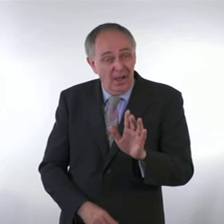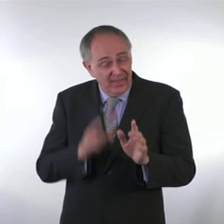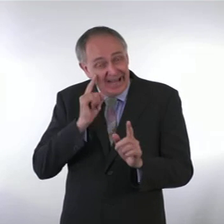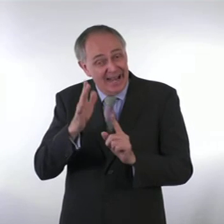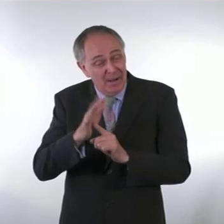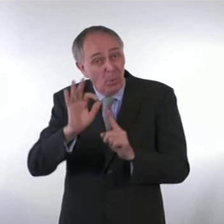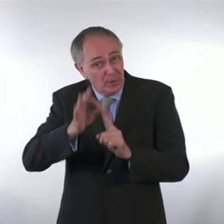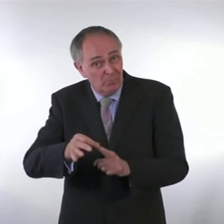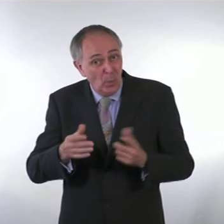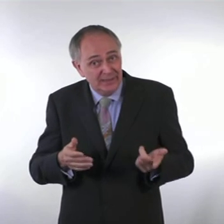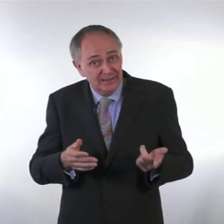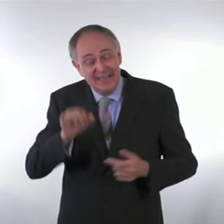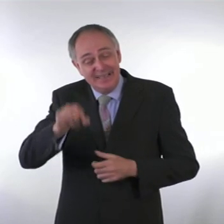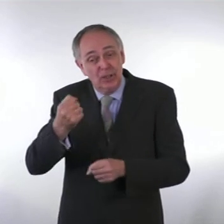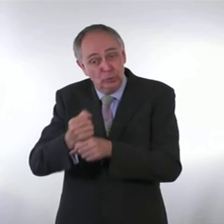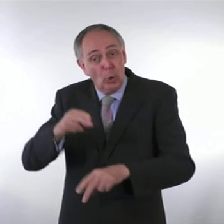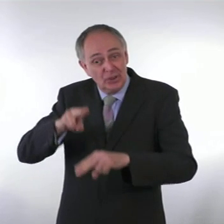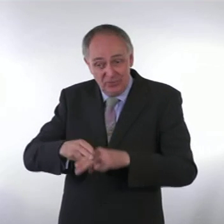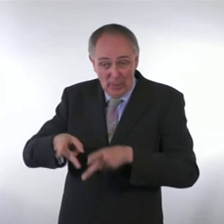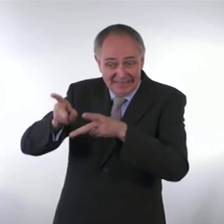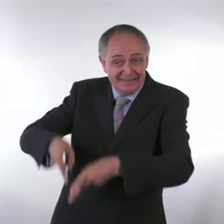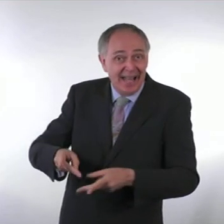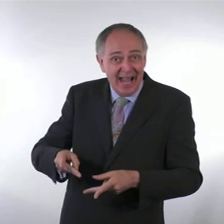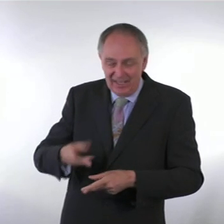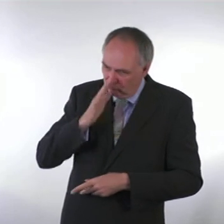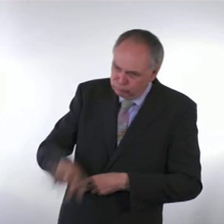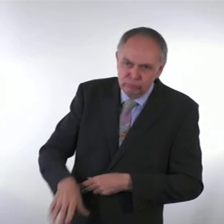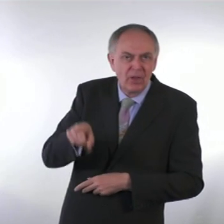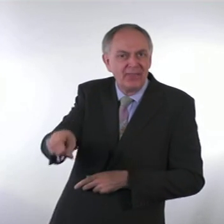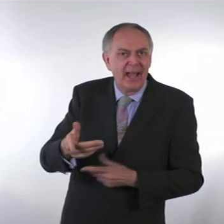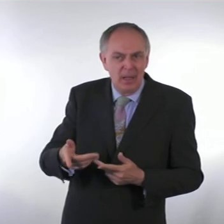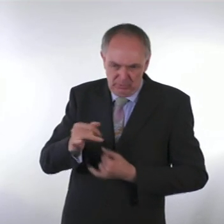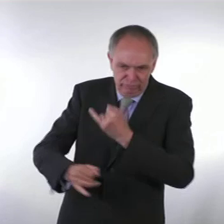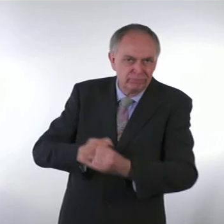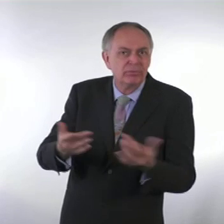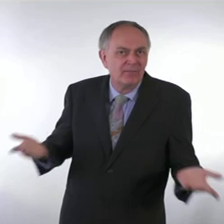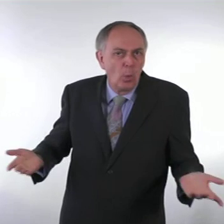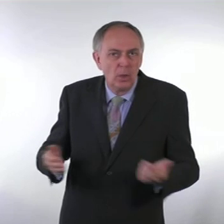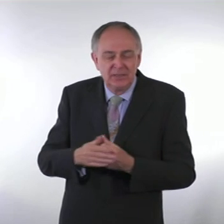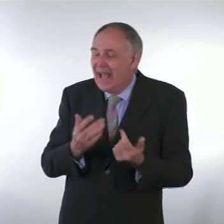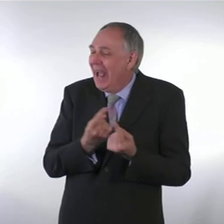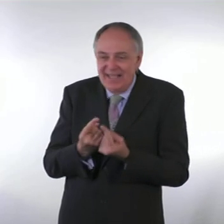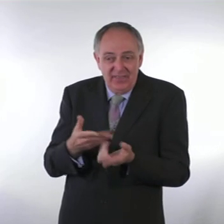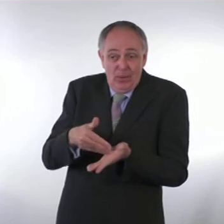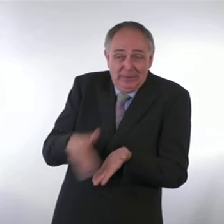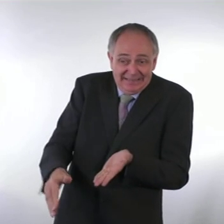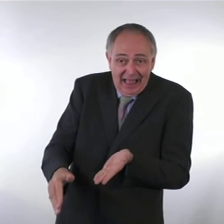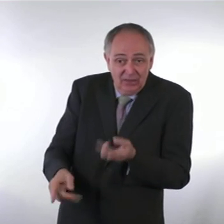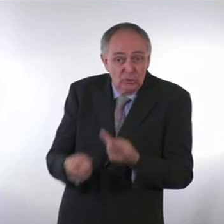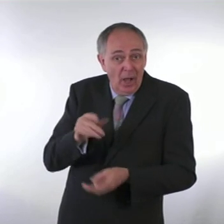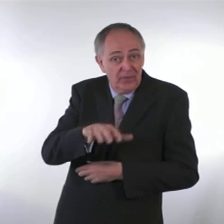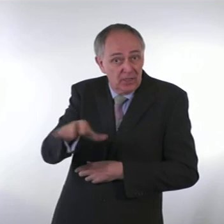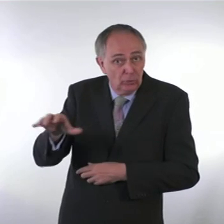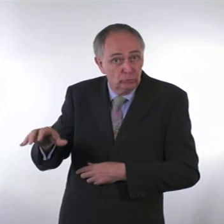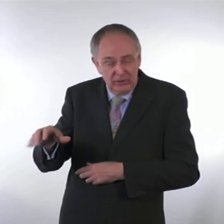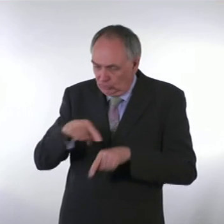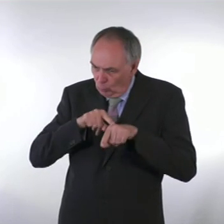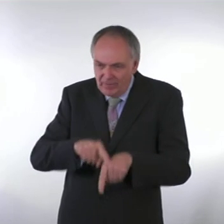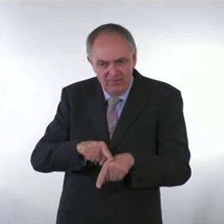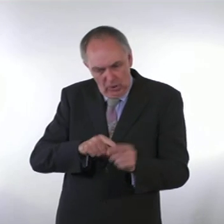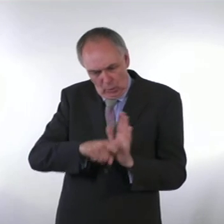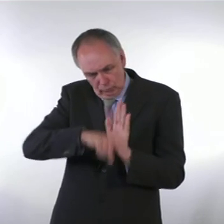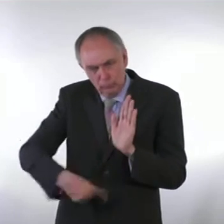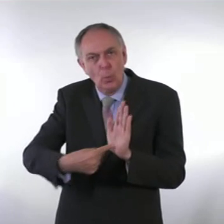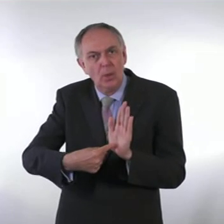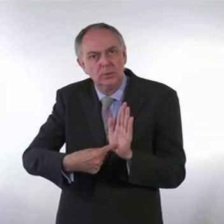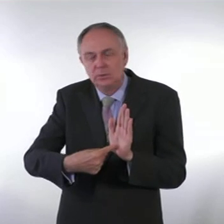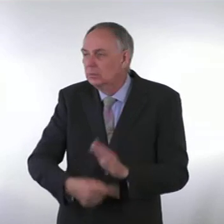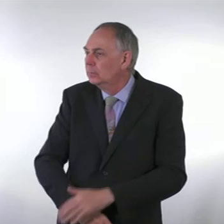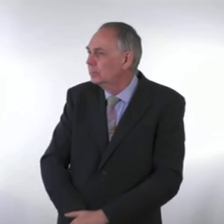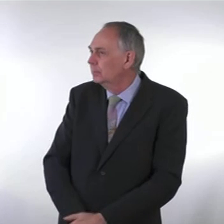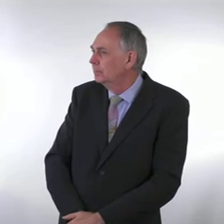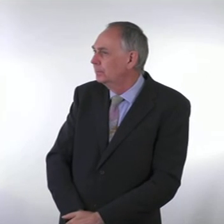I certainly condemn the killing of George Floyd, and we will certainly make sure that everything that we export to any country around the world is in accordance with the consolidated guidance on human rights.